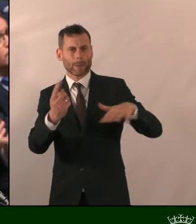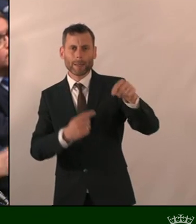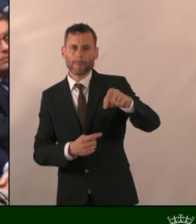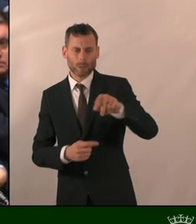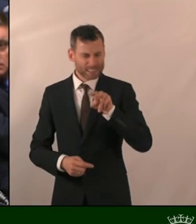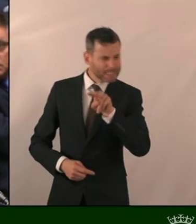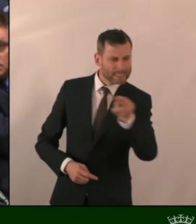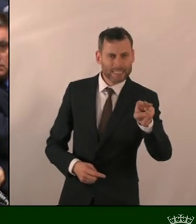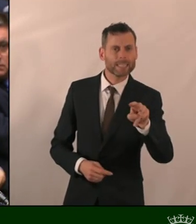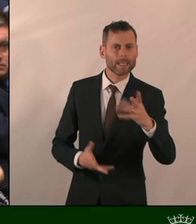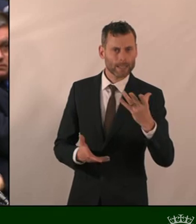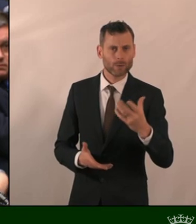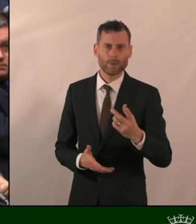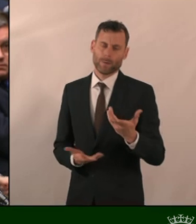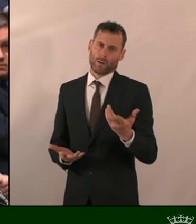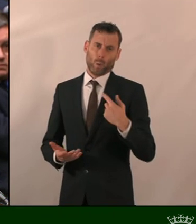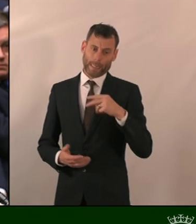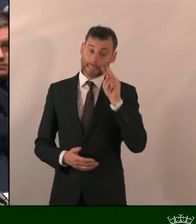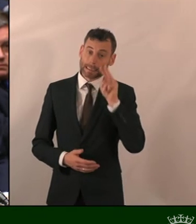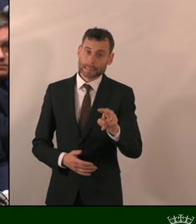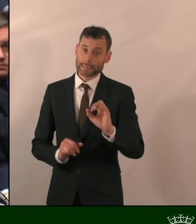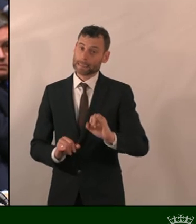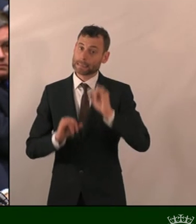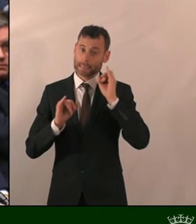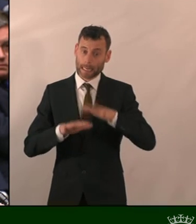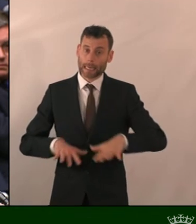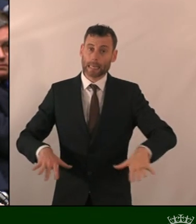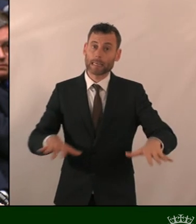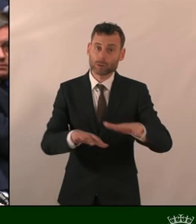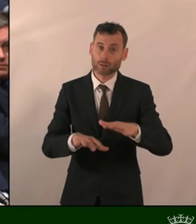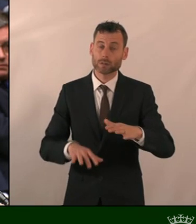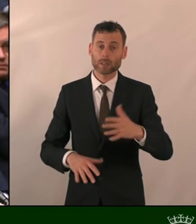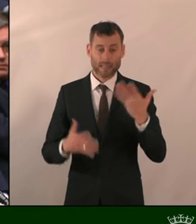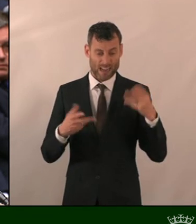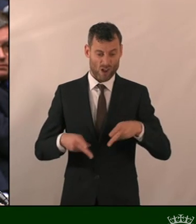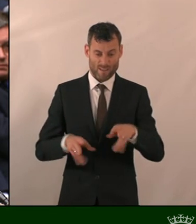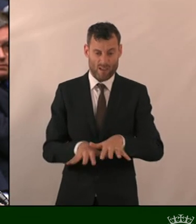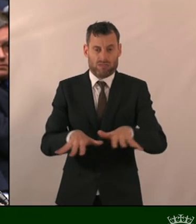Everybody can see how serious the problem now is with the Severn.